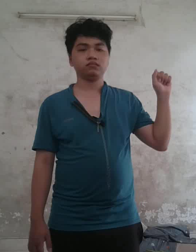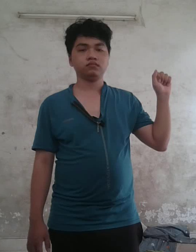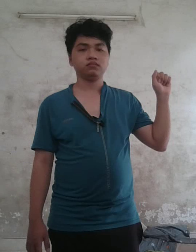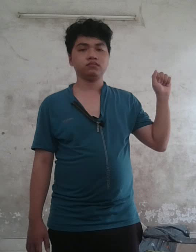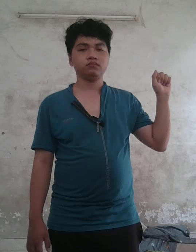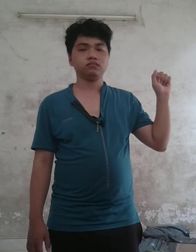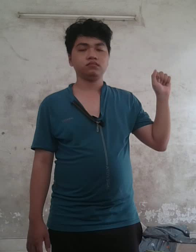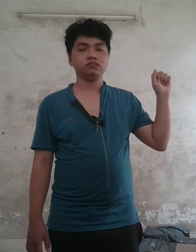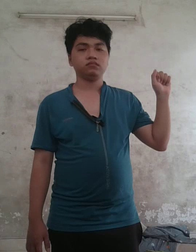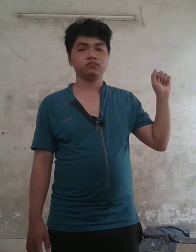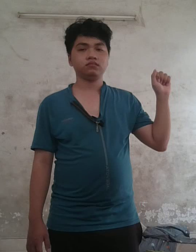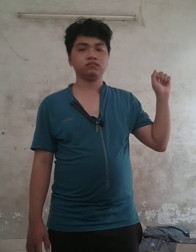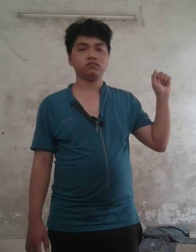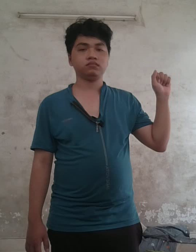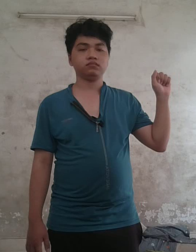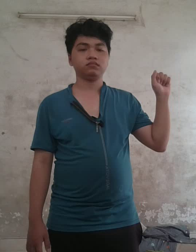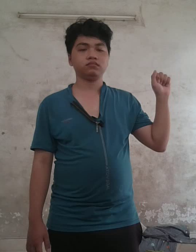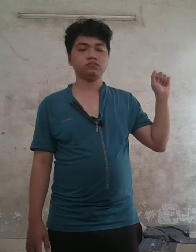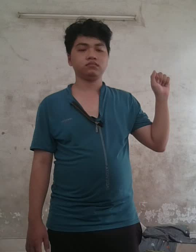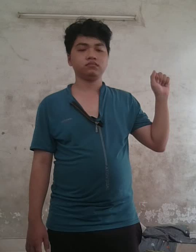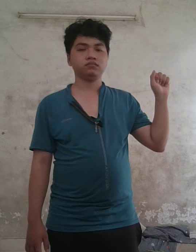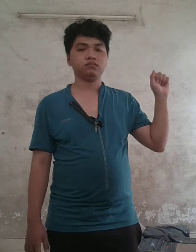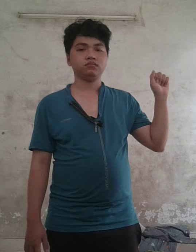a